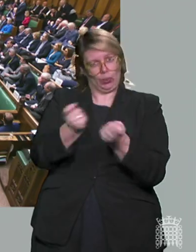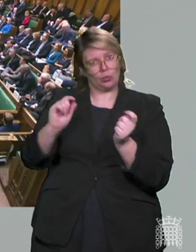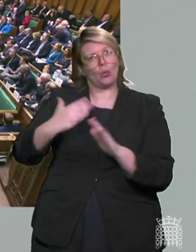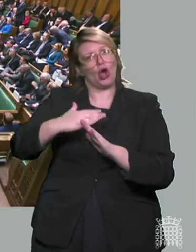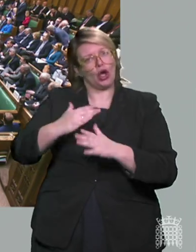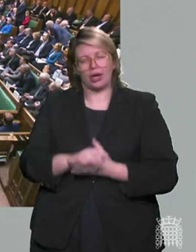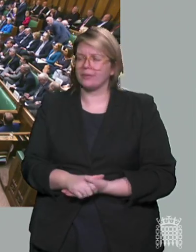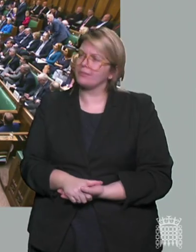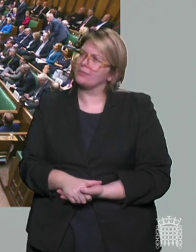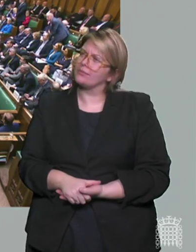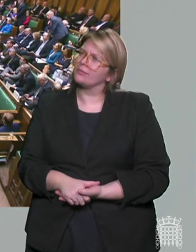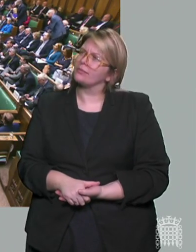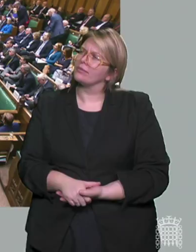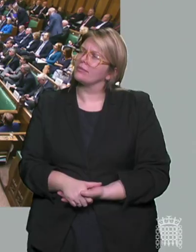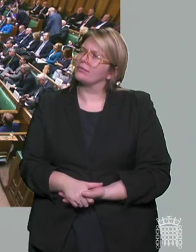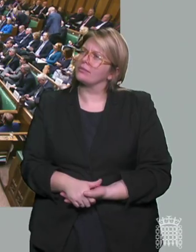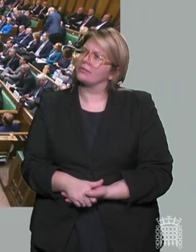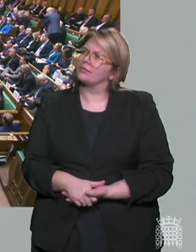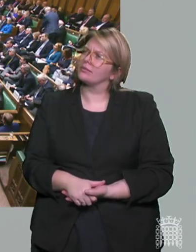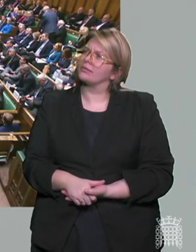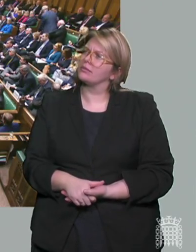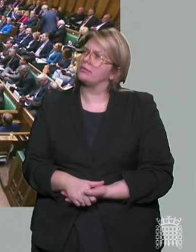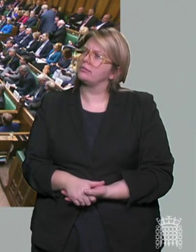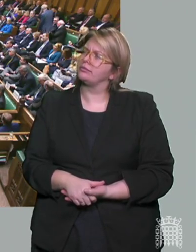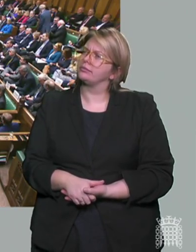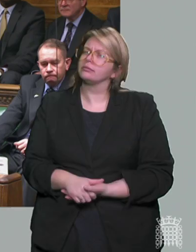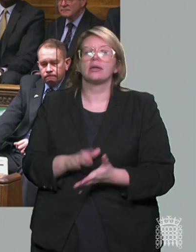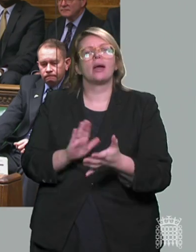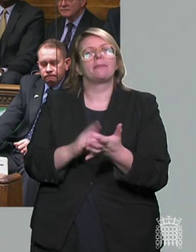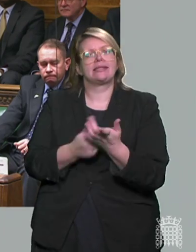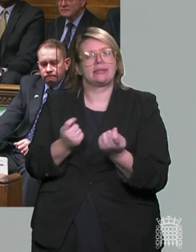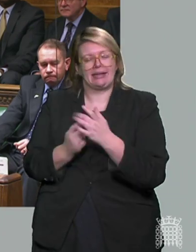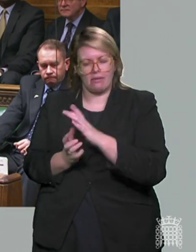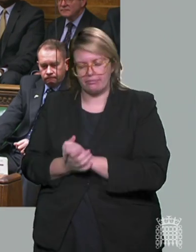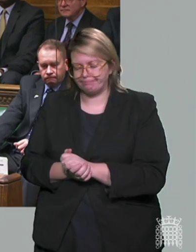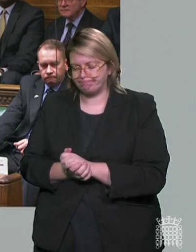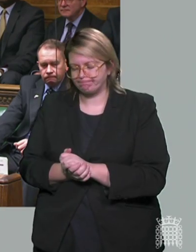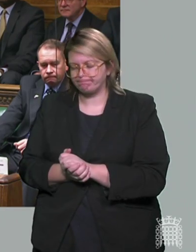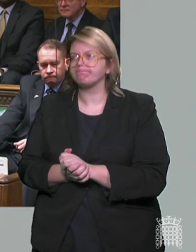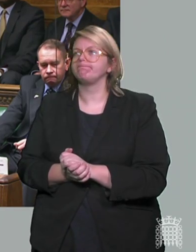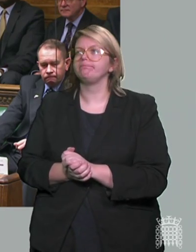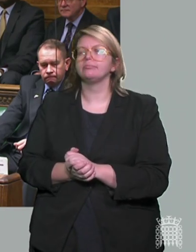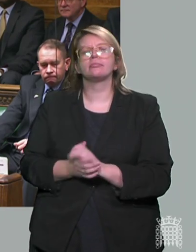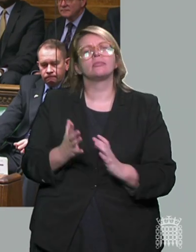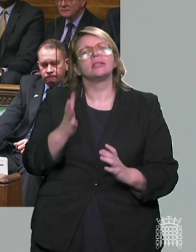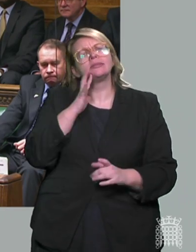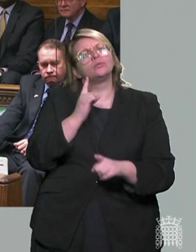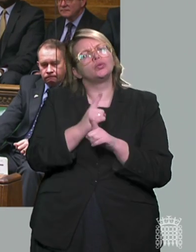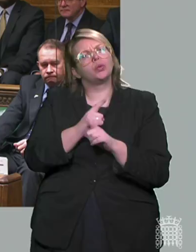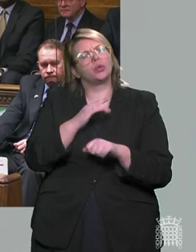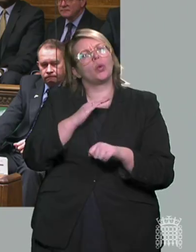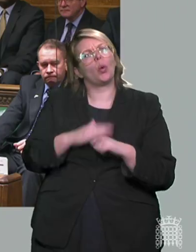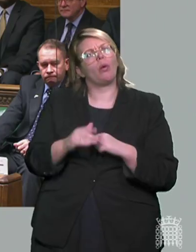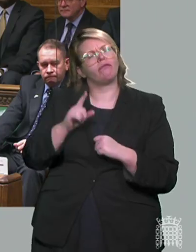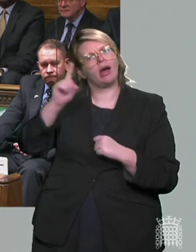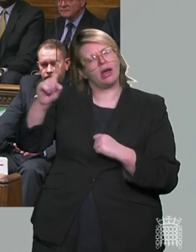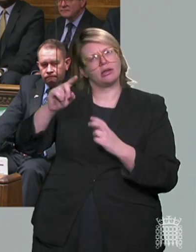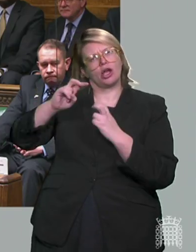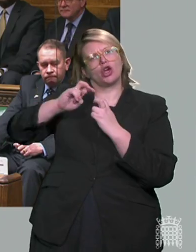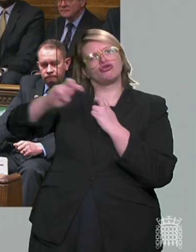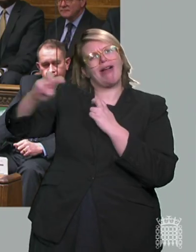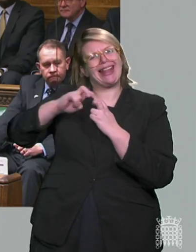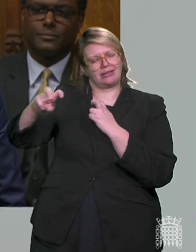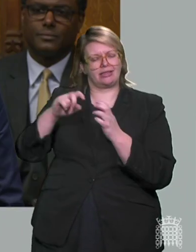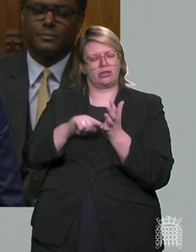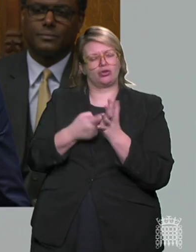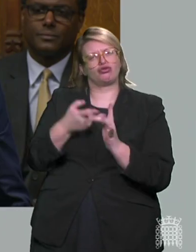Mr Speaker, I have previously called out in this House the appalling level of service that my constituents and yours receive from train operator TransPennine.